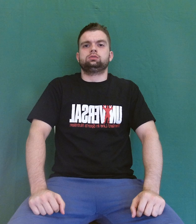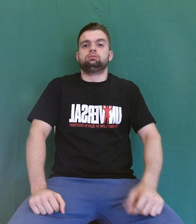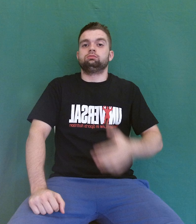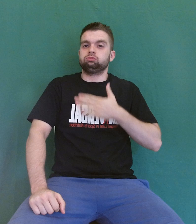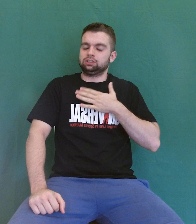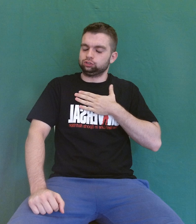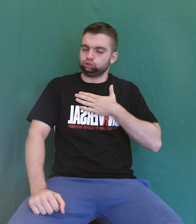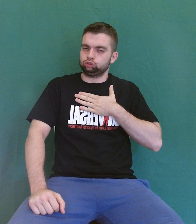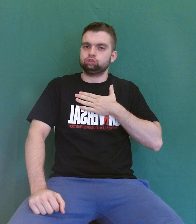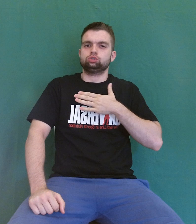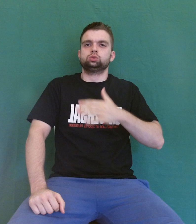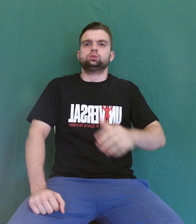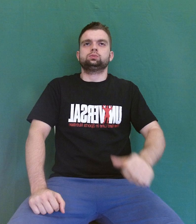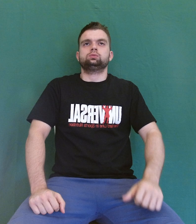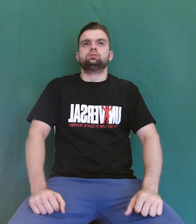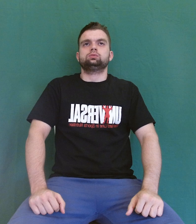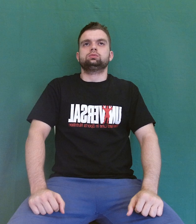ΕΥΧΑΡΙΣΤΩ